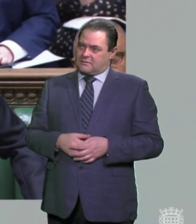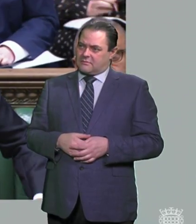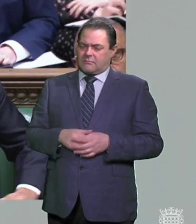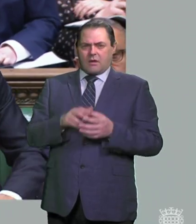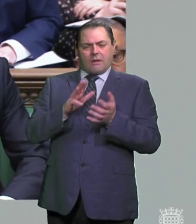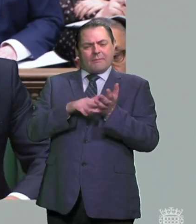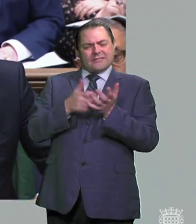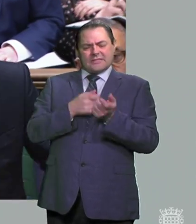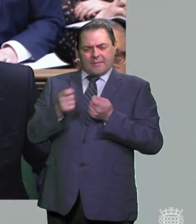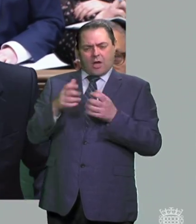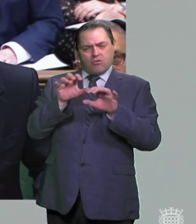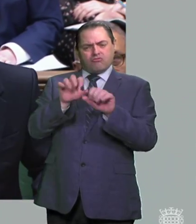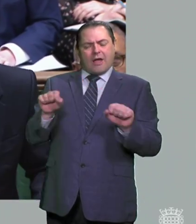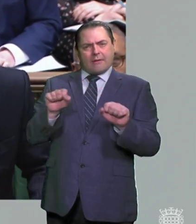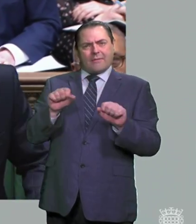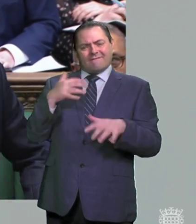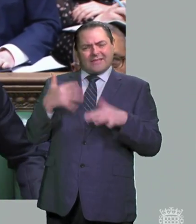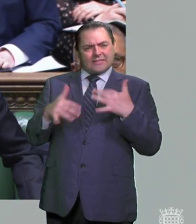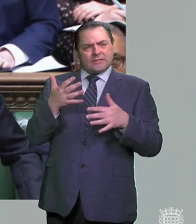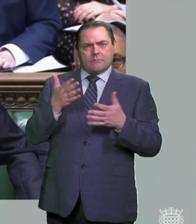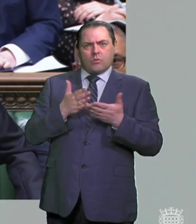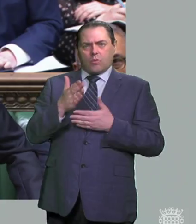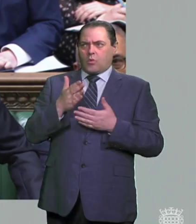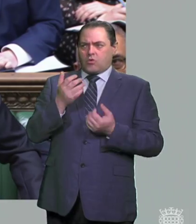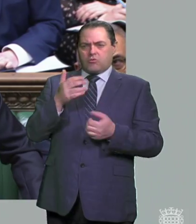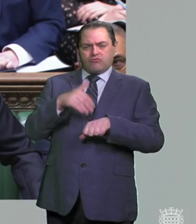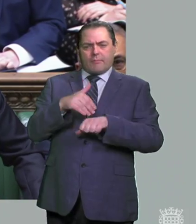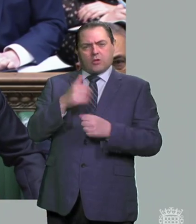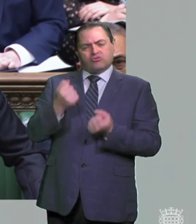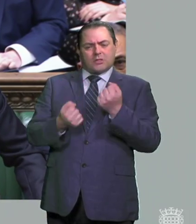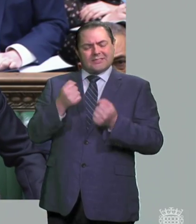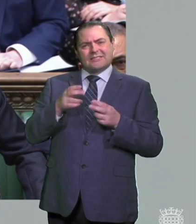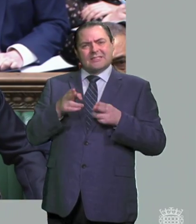The way rape victims were treated by the criminal justice system was not good enough.